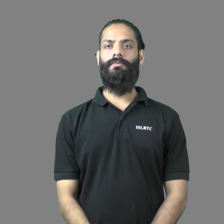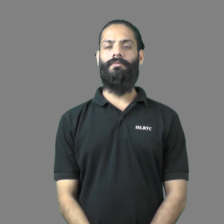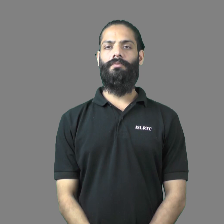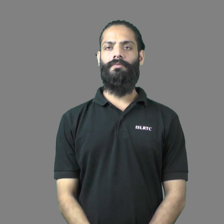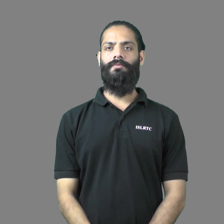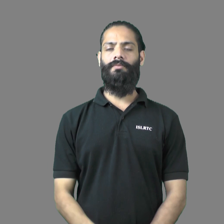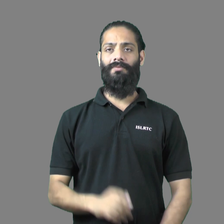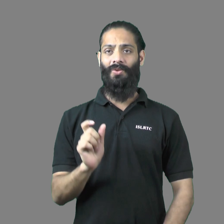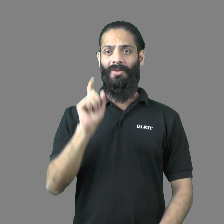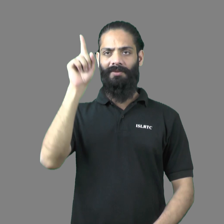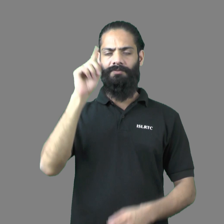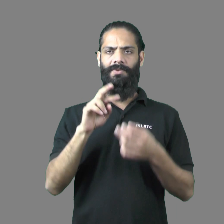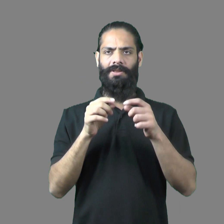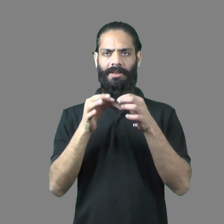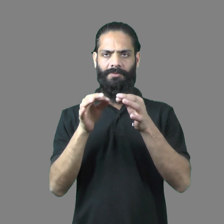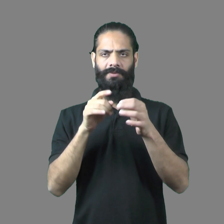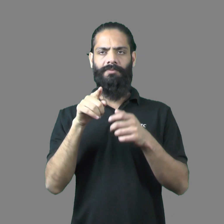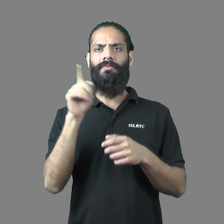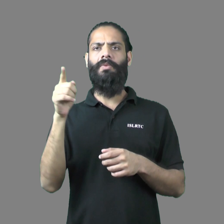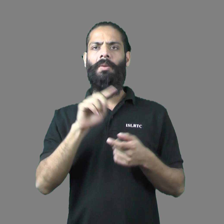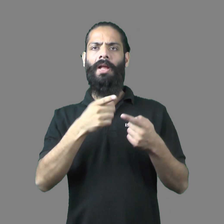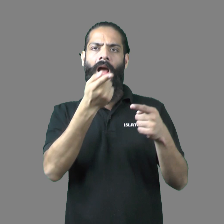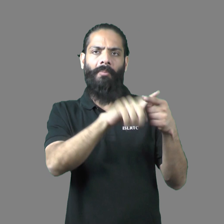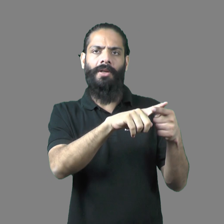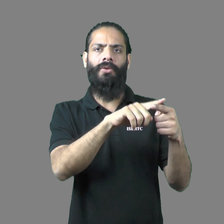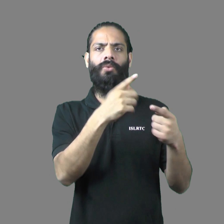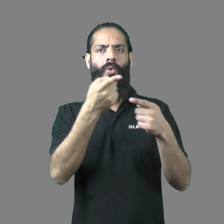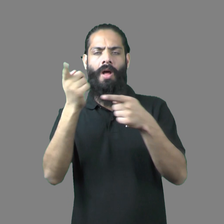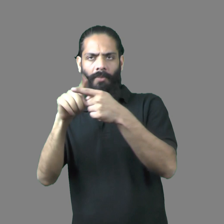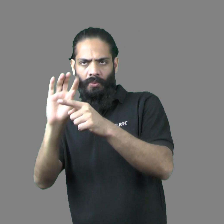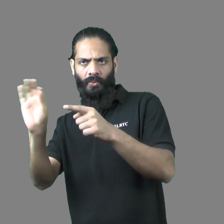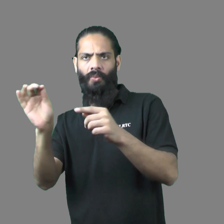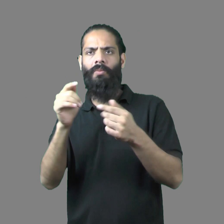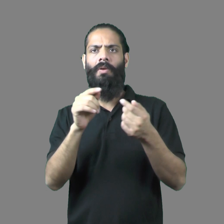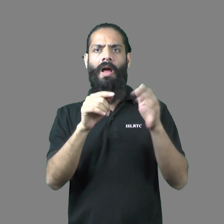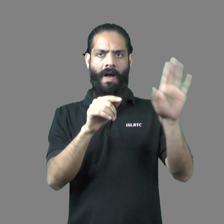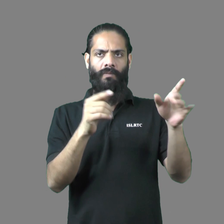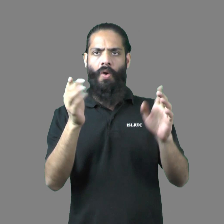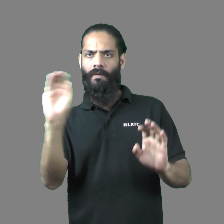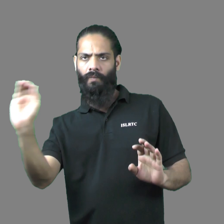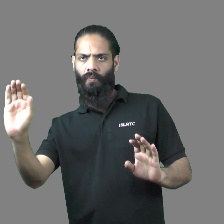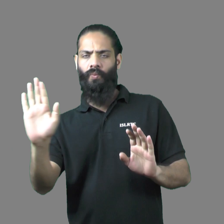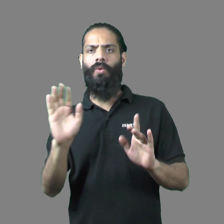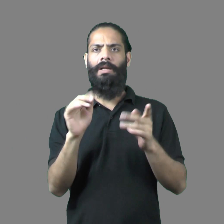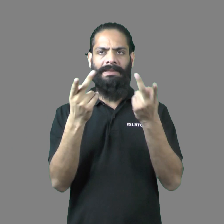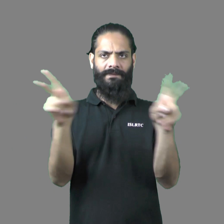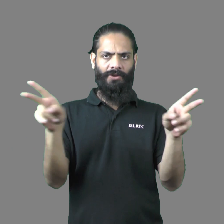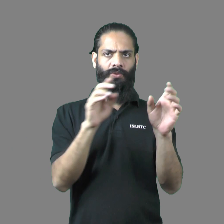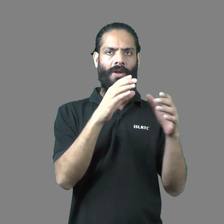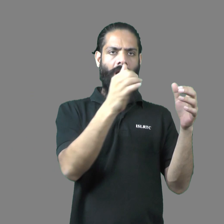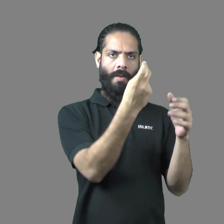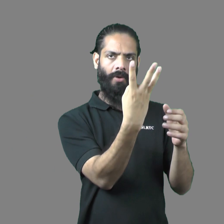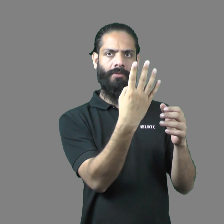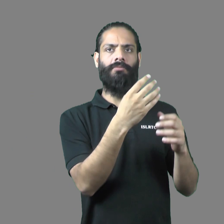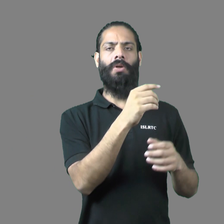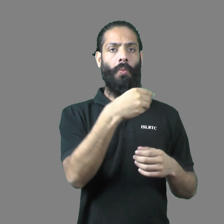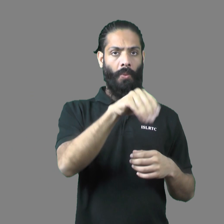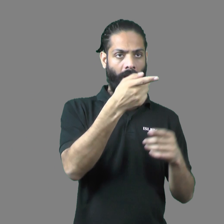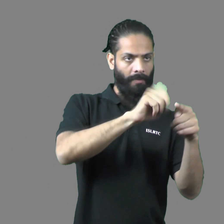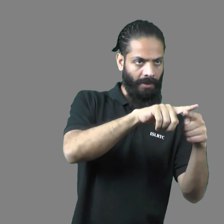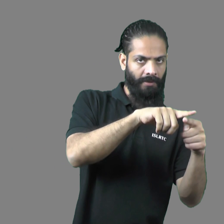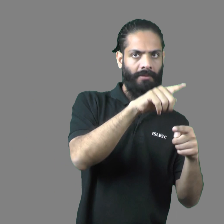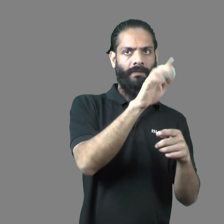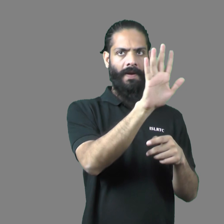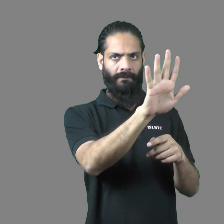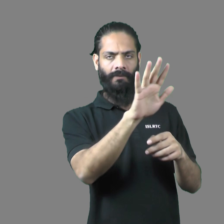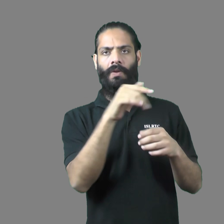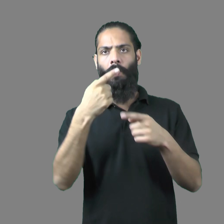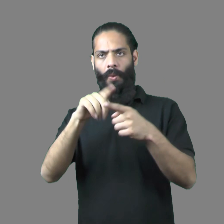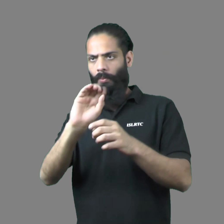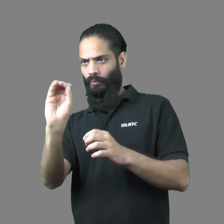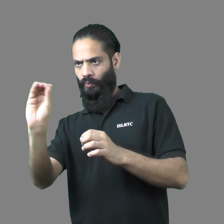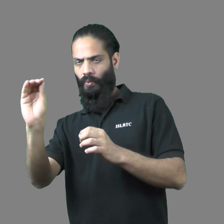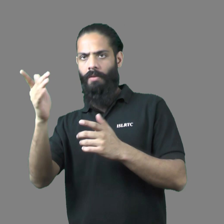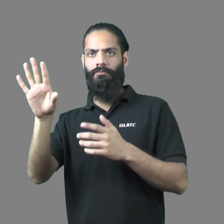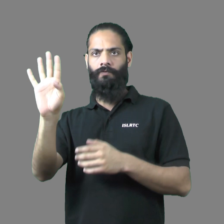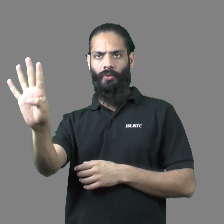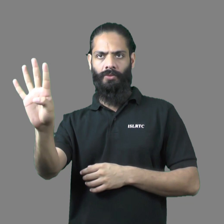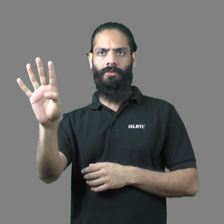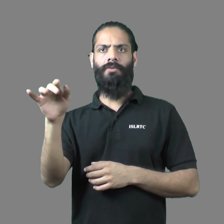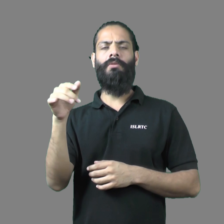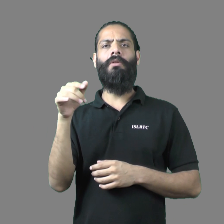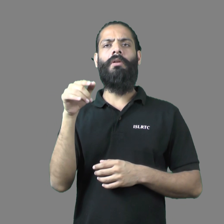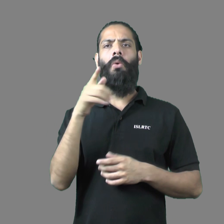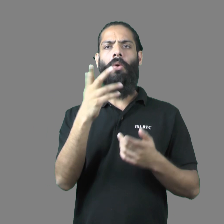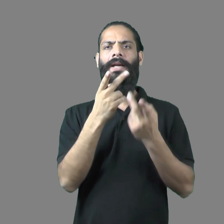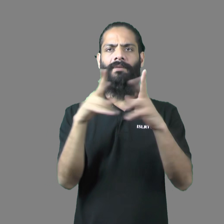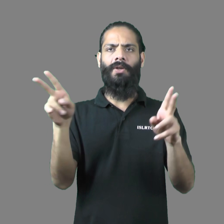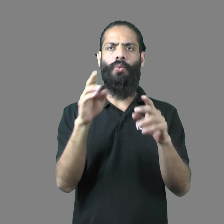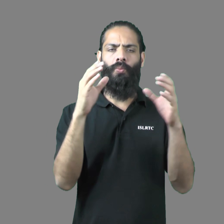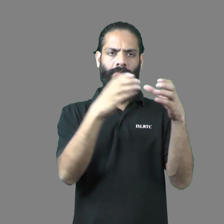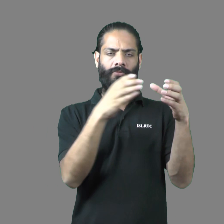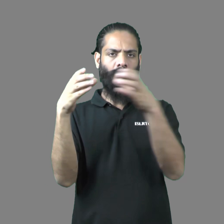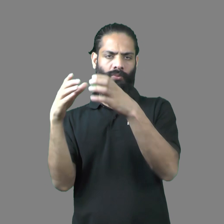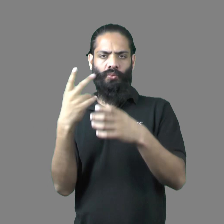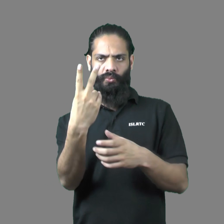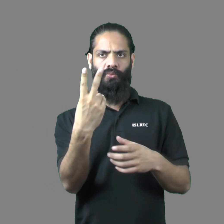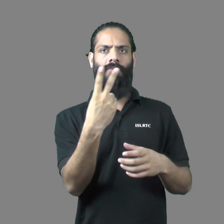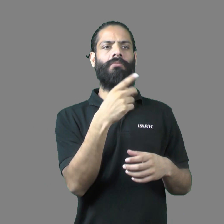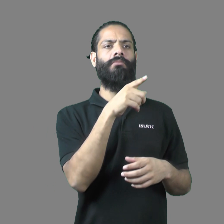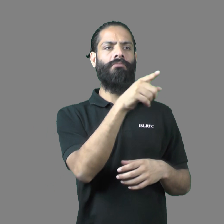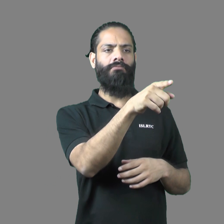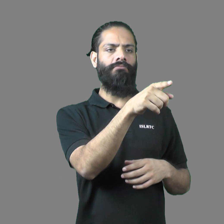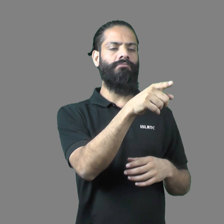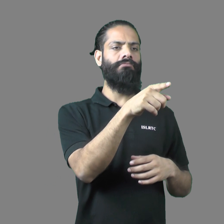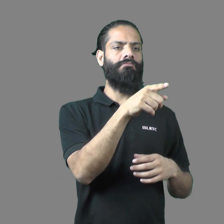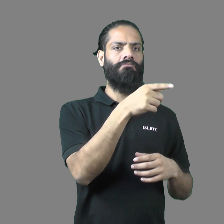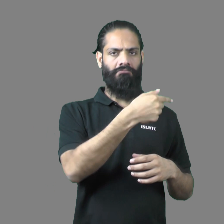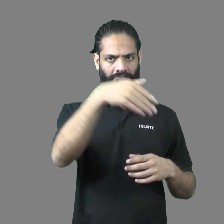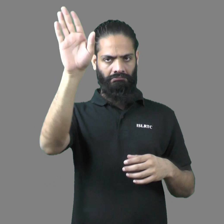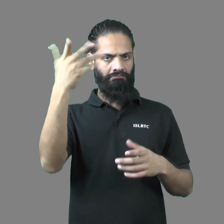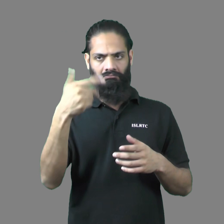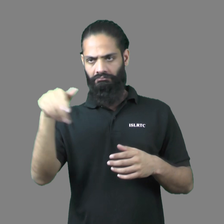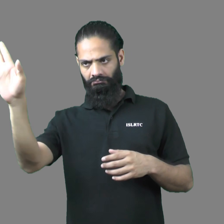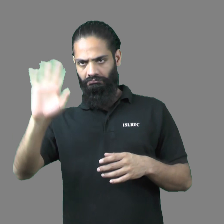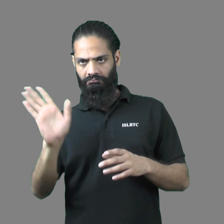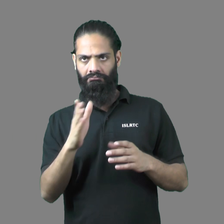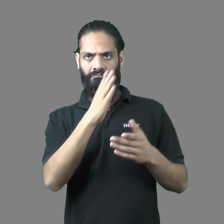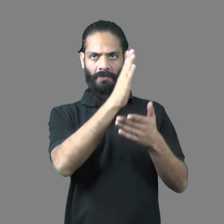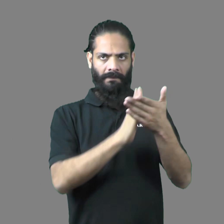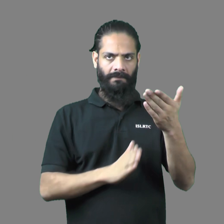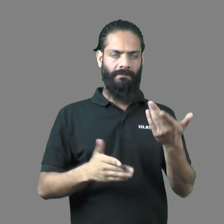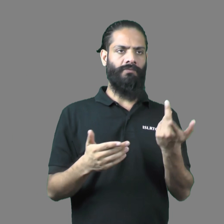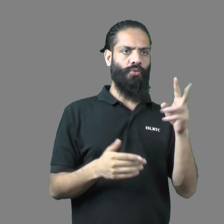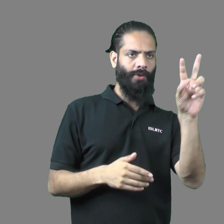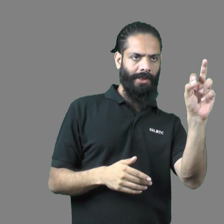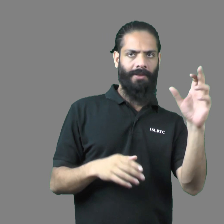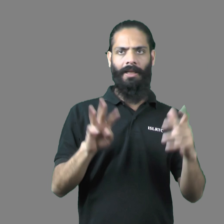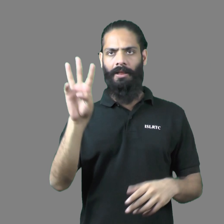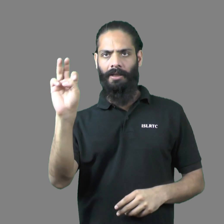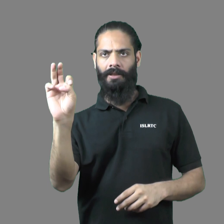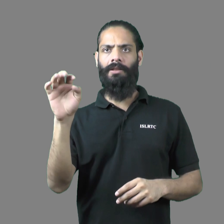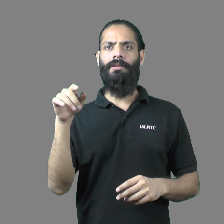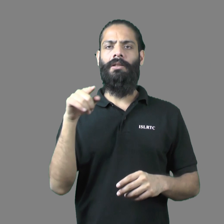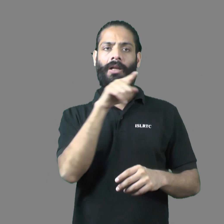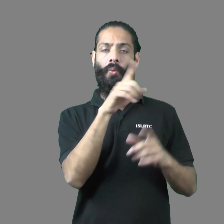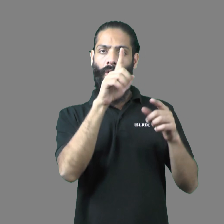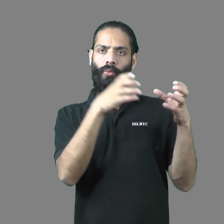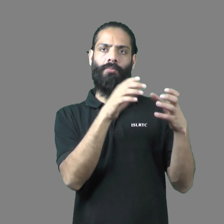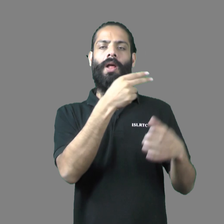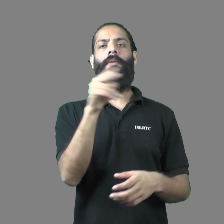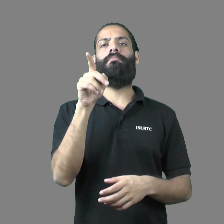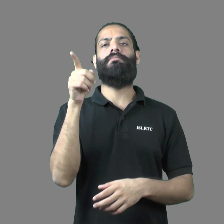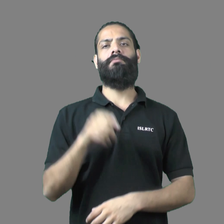Odds